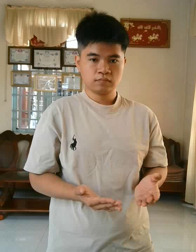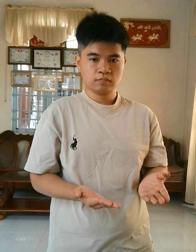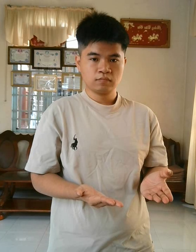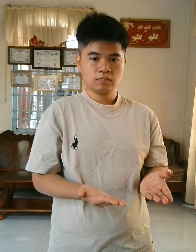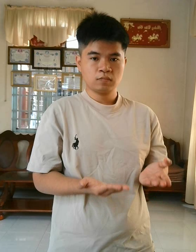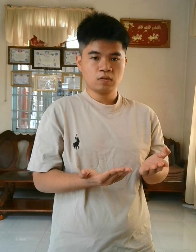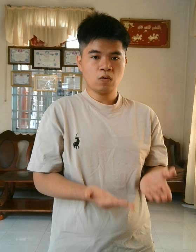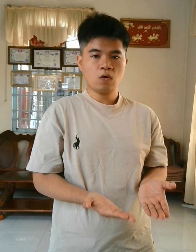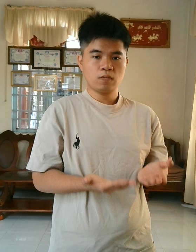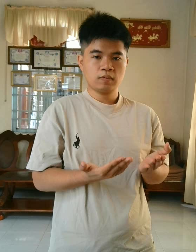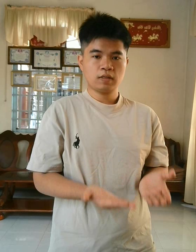hom nay